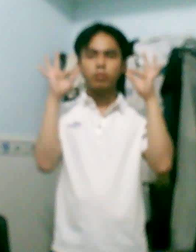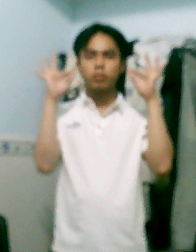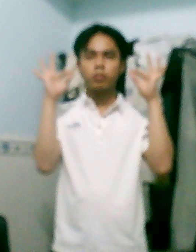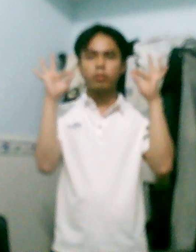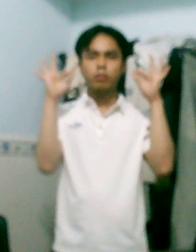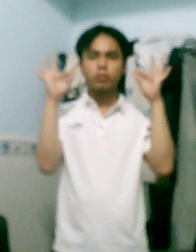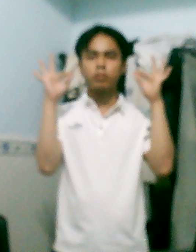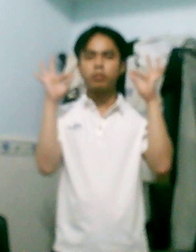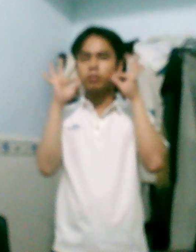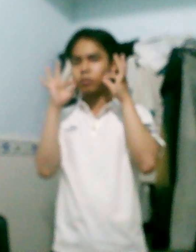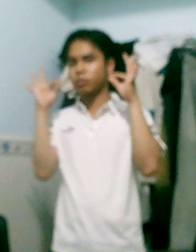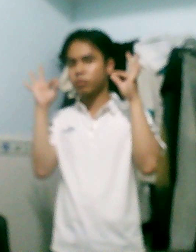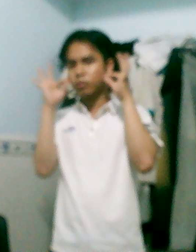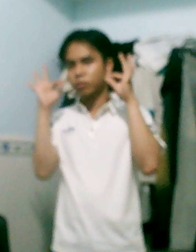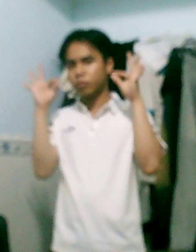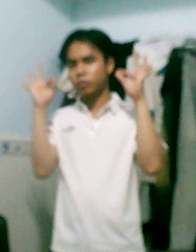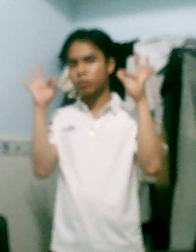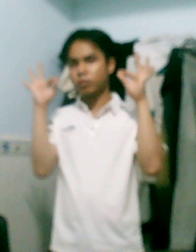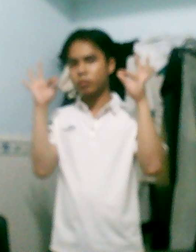meo